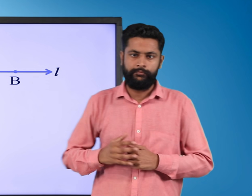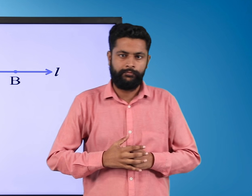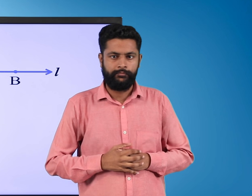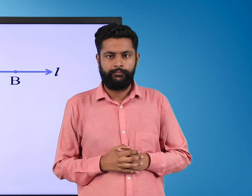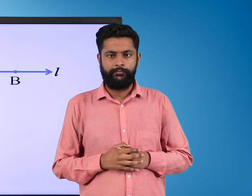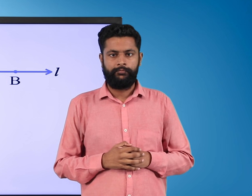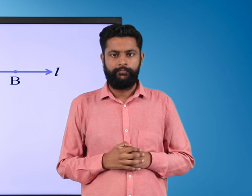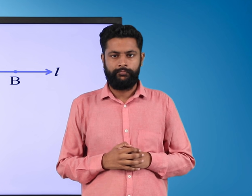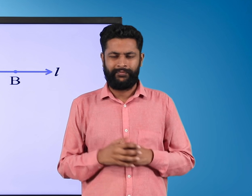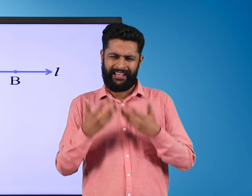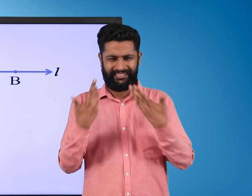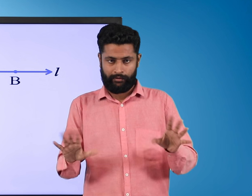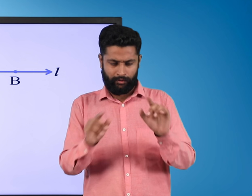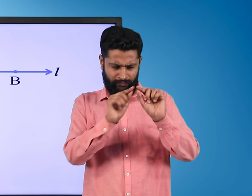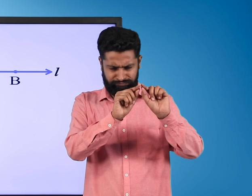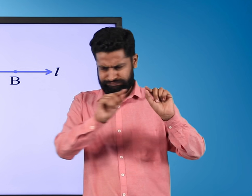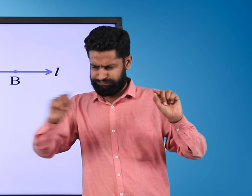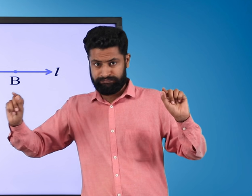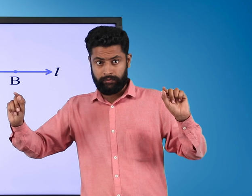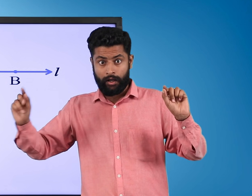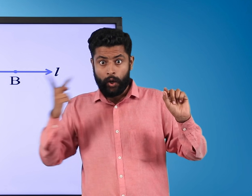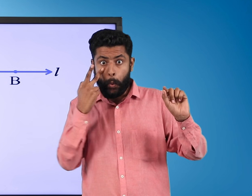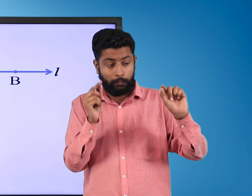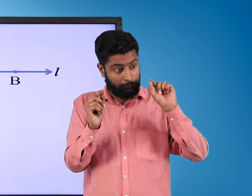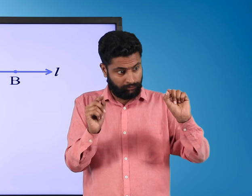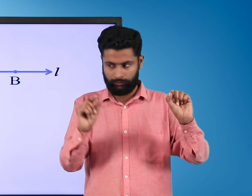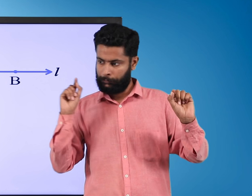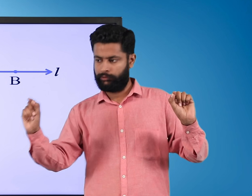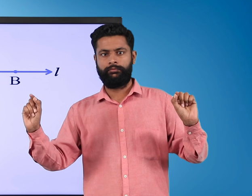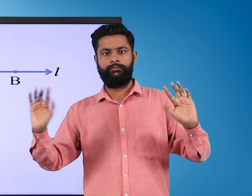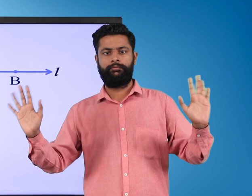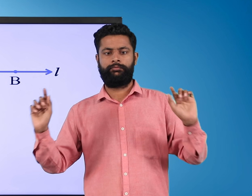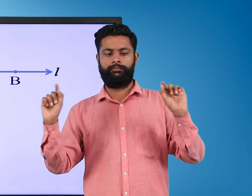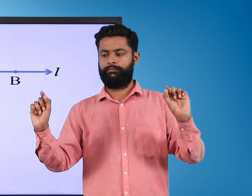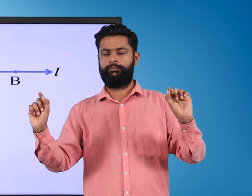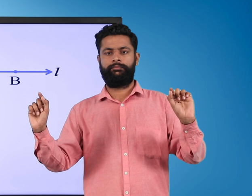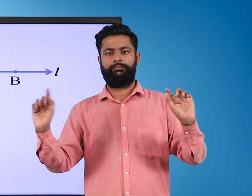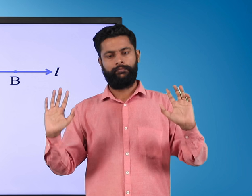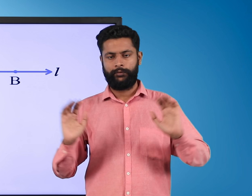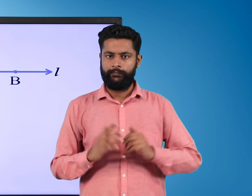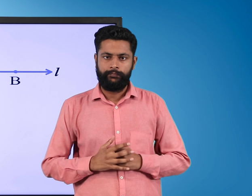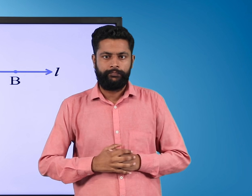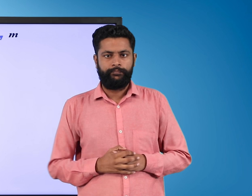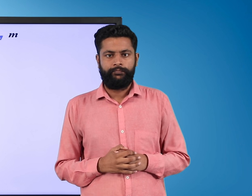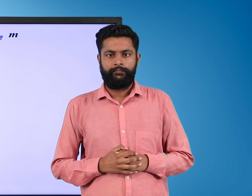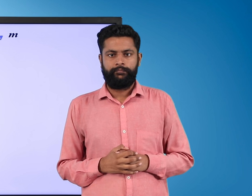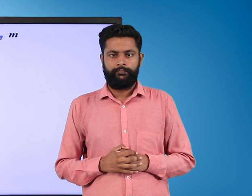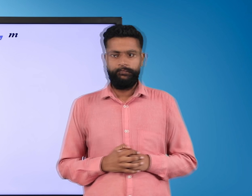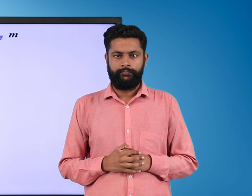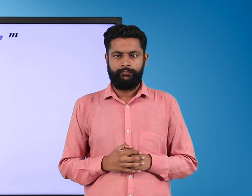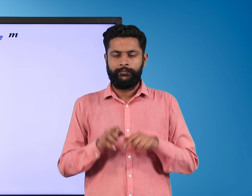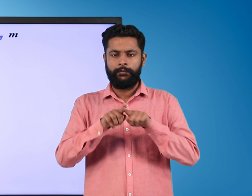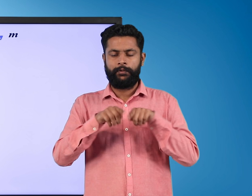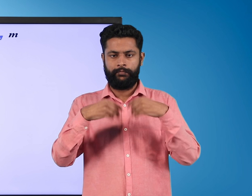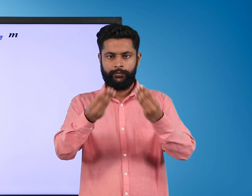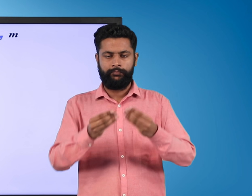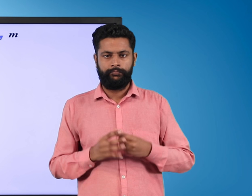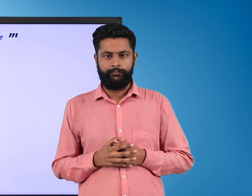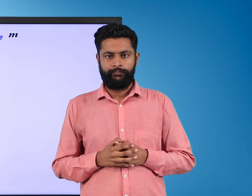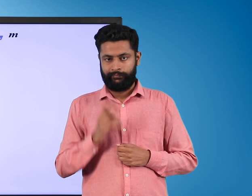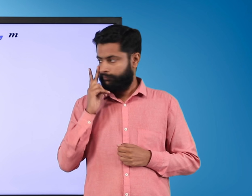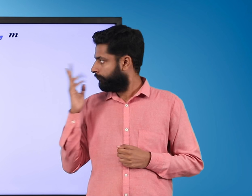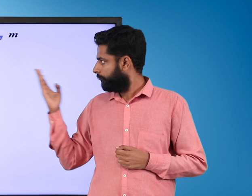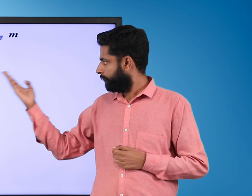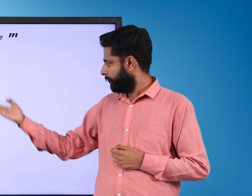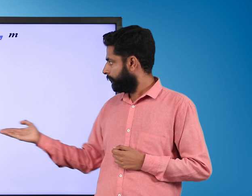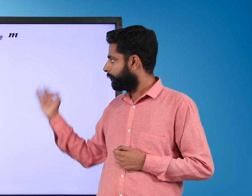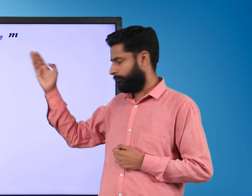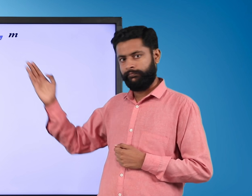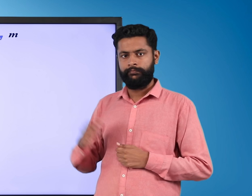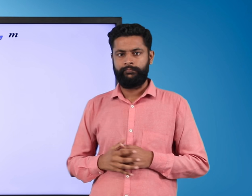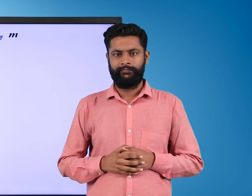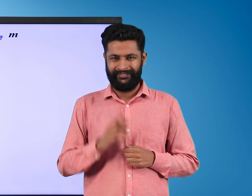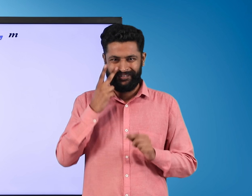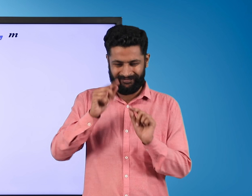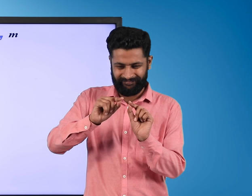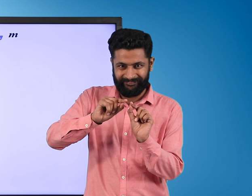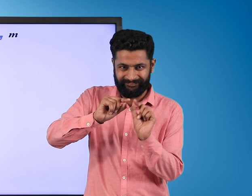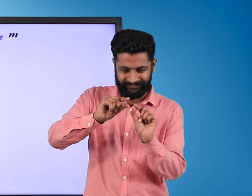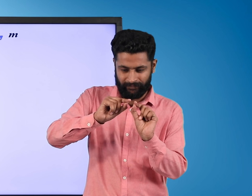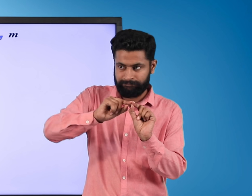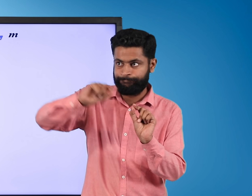Two points are enough to fix a line. For example, see the line PQ or M.